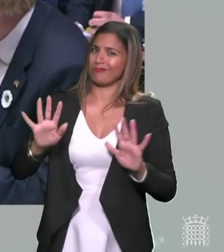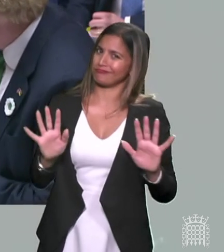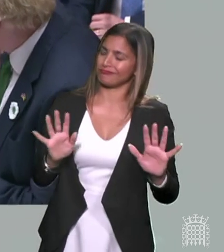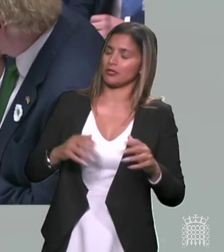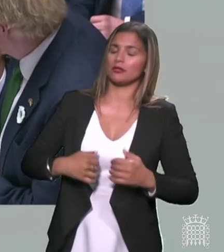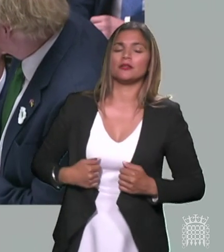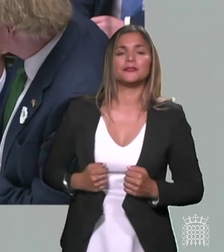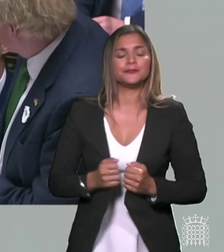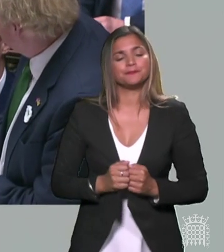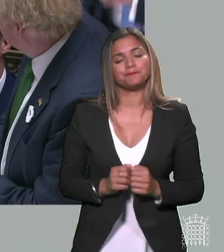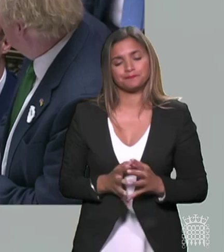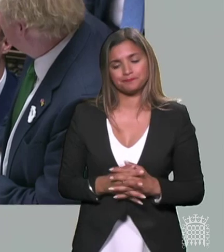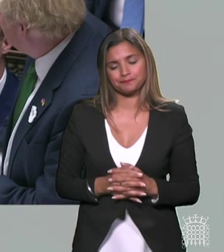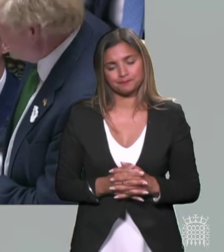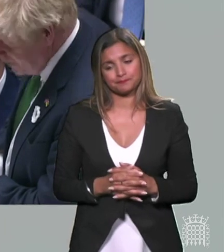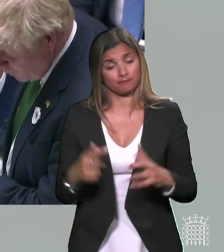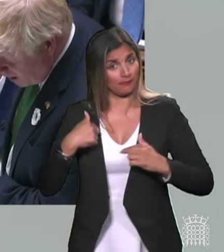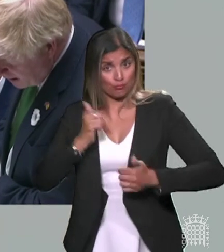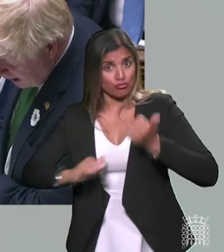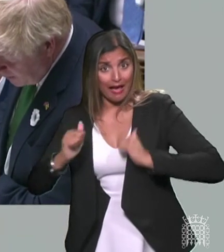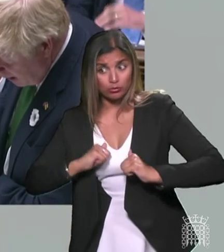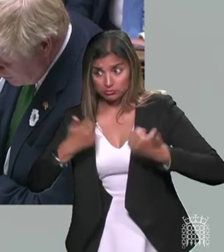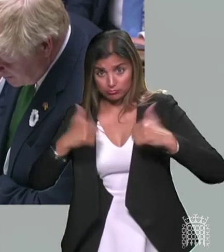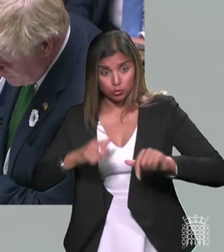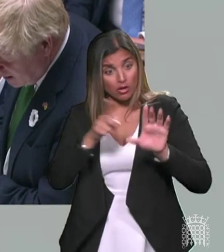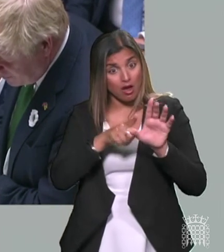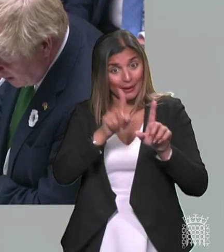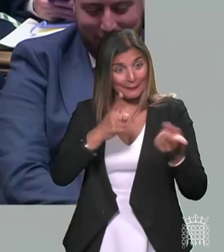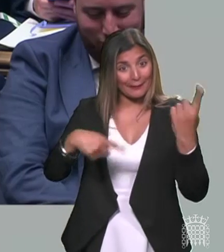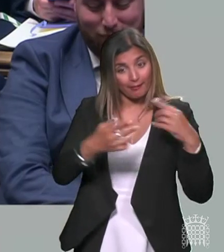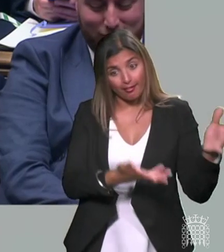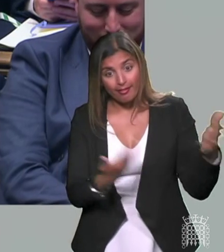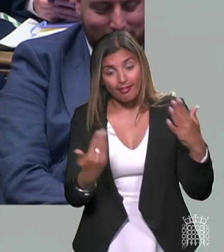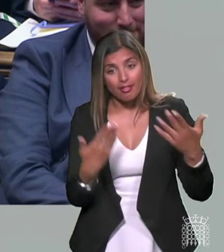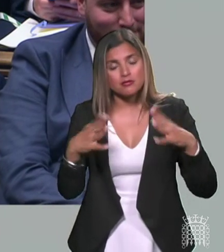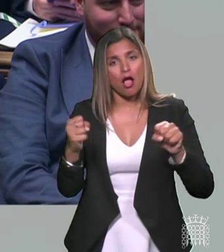I am proud that we are getting young people into work up and down the country.